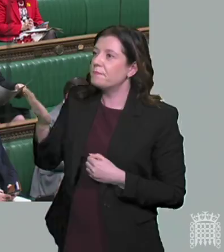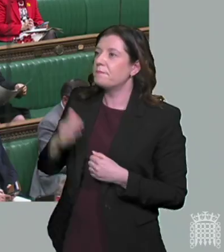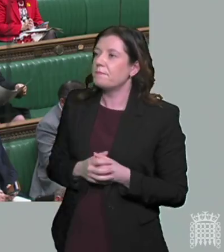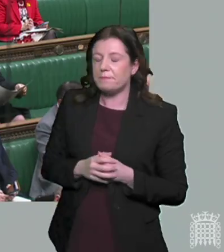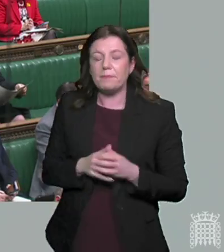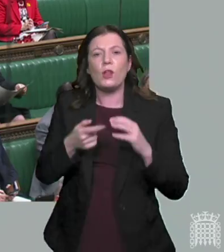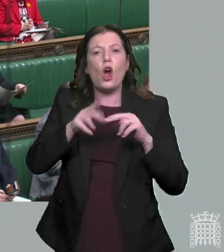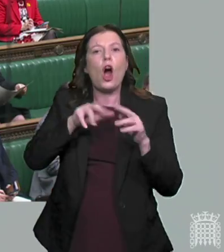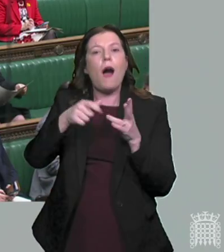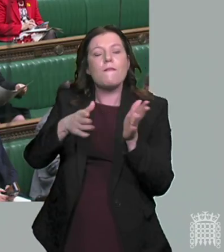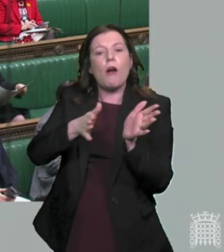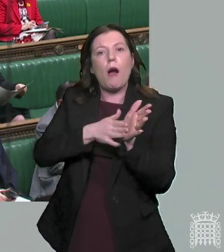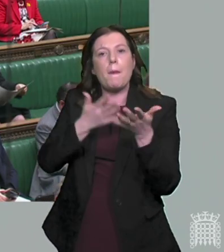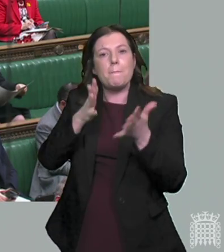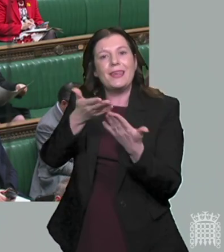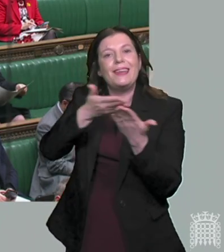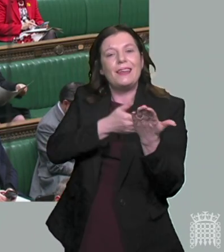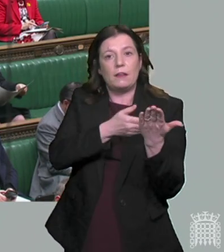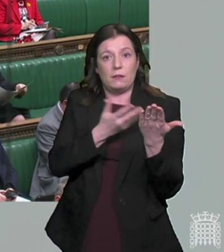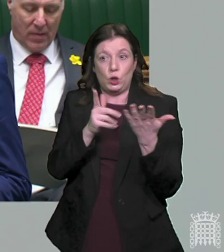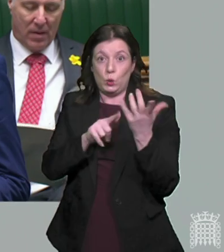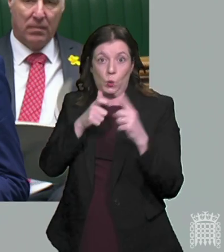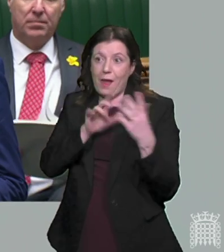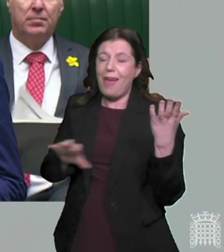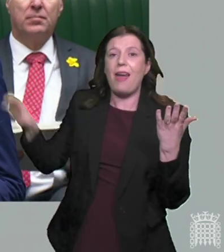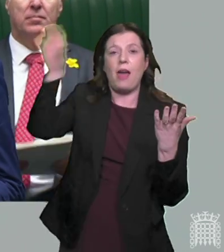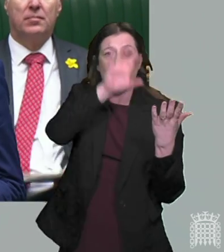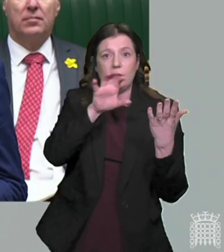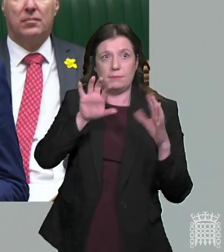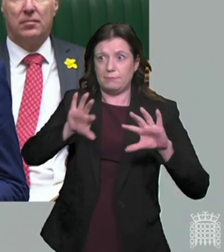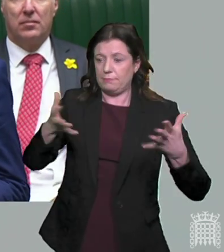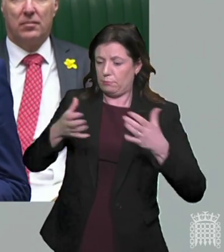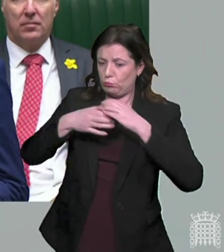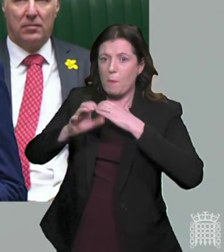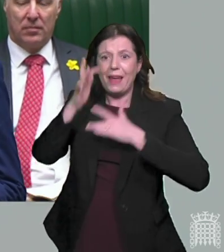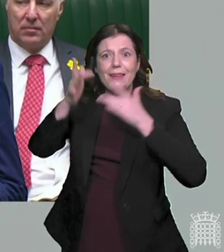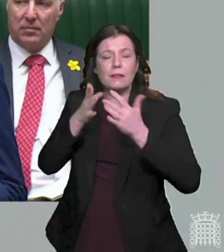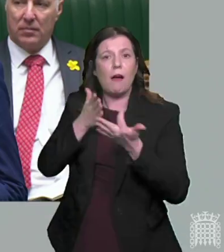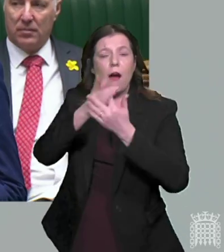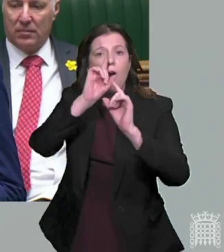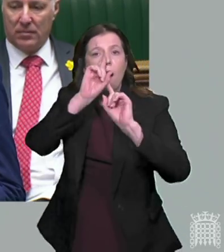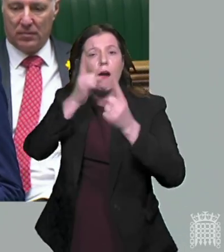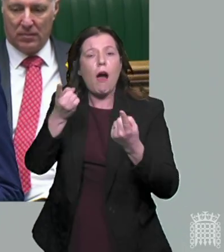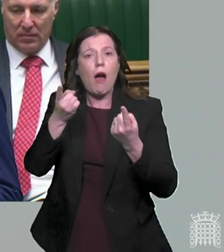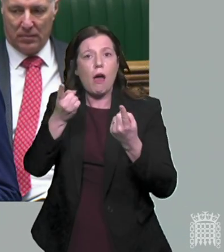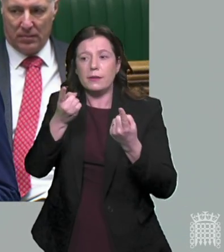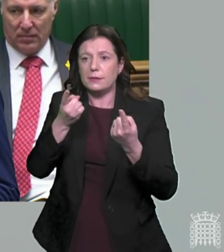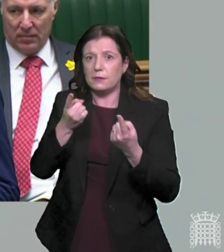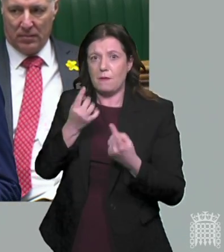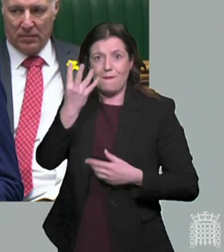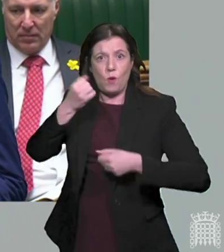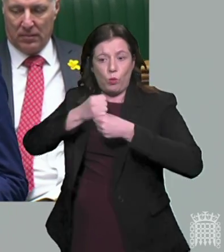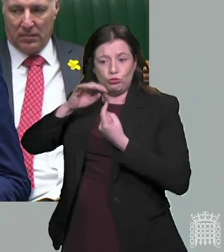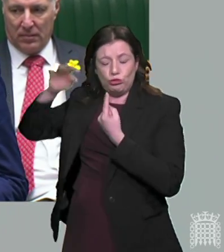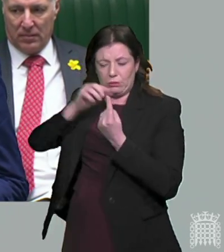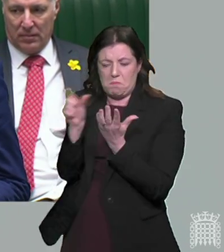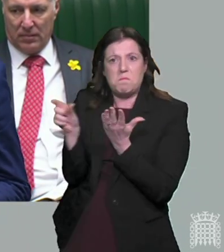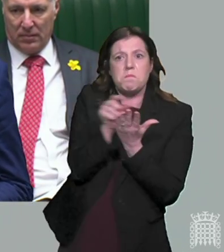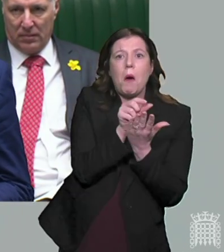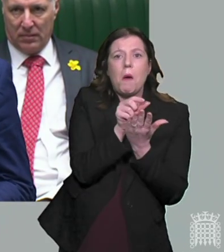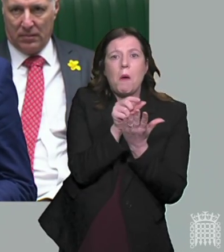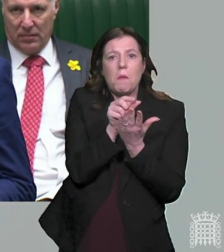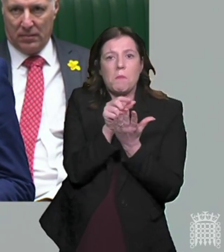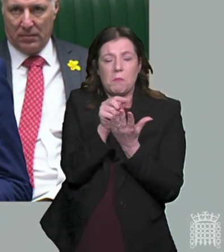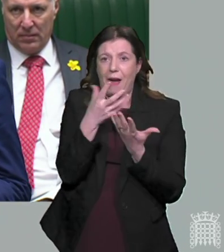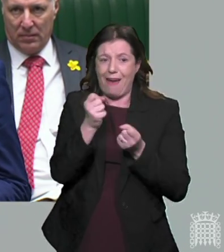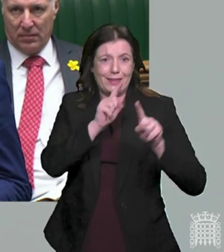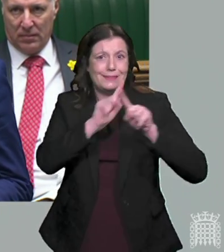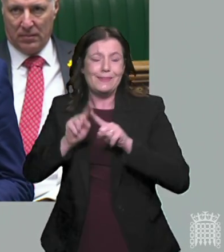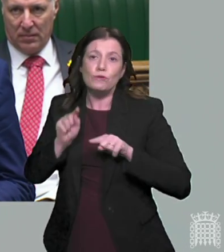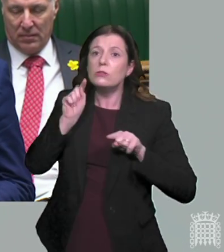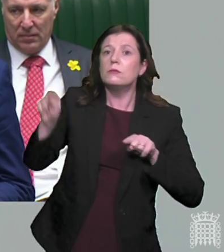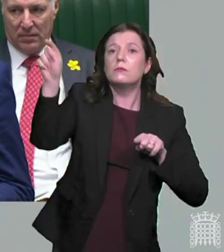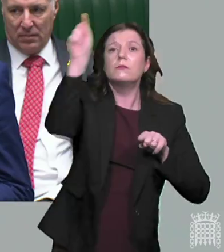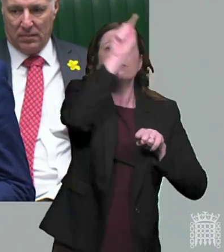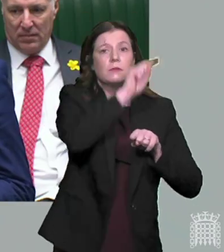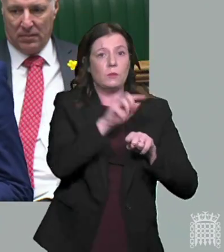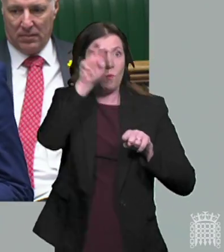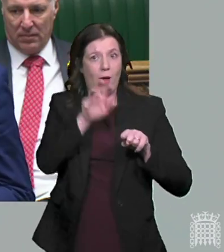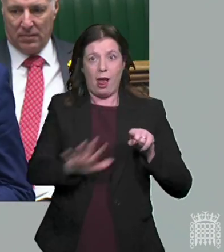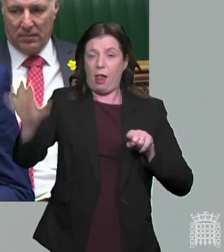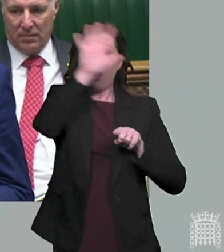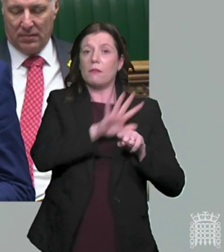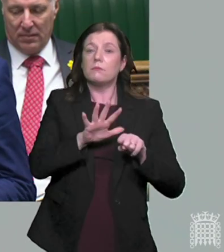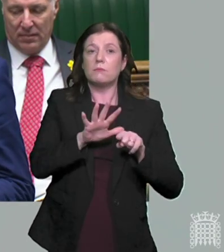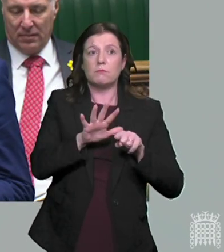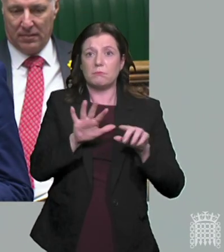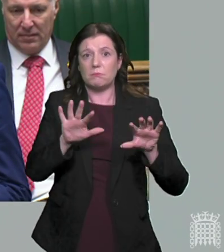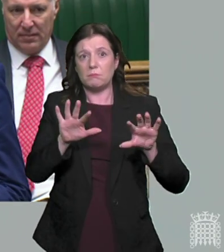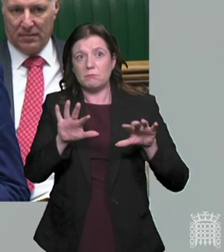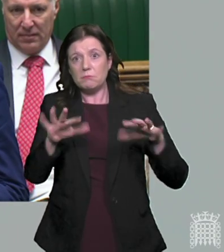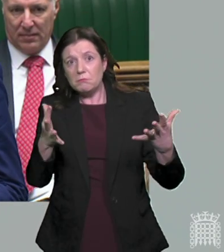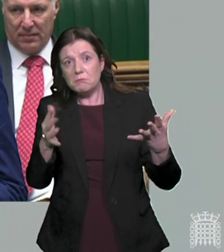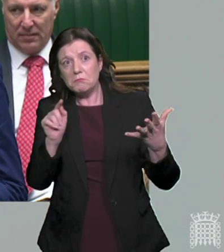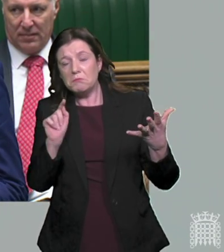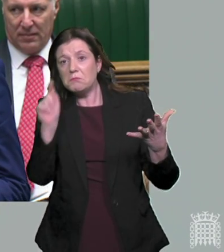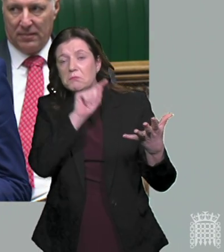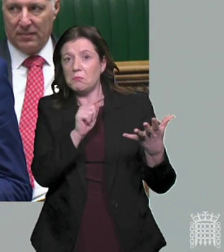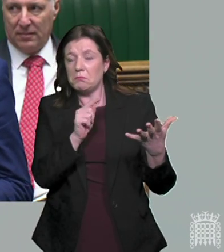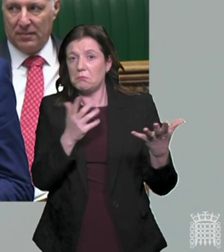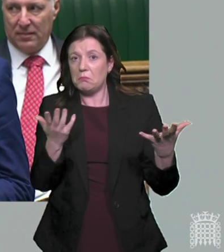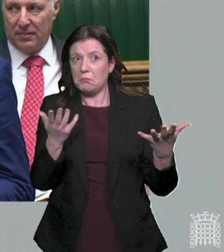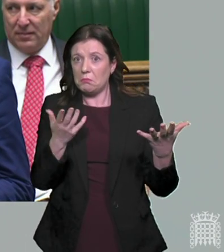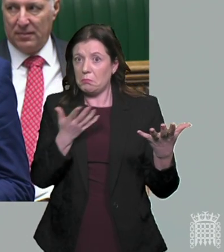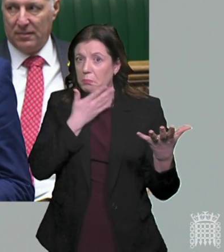Ofcom reports that some 30,000 premises across the UK have no access to decent broadband or to a decent 4G signal, including rural areas of Ceredigion, such as Lledrod, Pennant, Talgarreg, Cribyn, Sarnau, Abermeurig and Coed-y-bryn to name but a few.